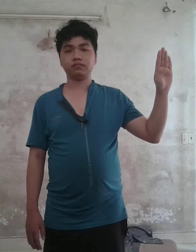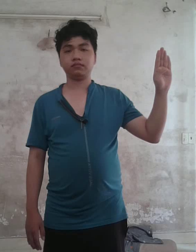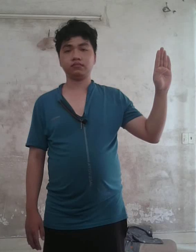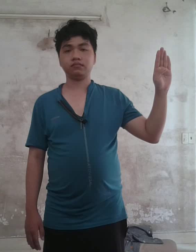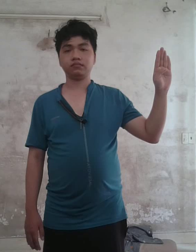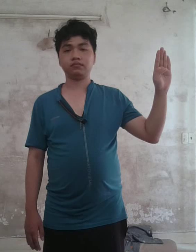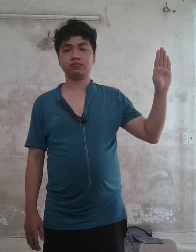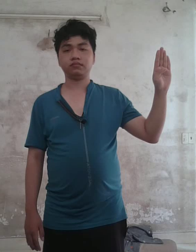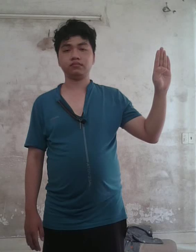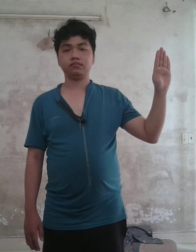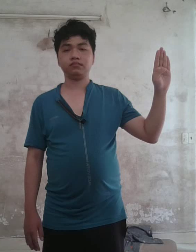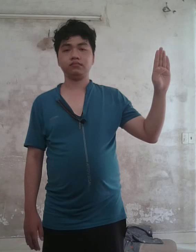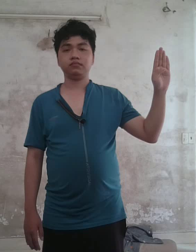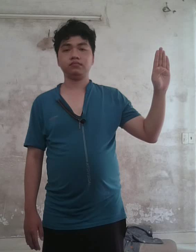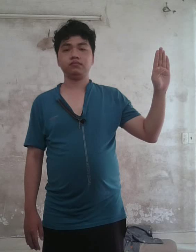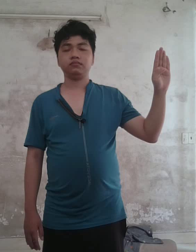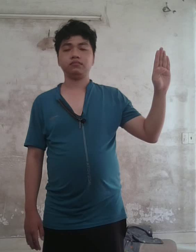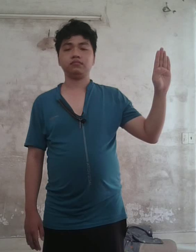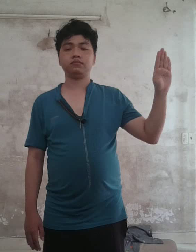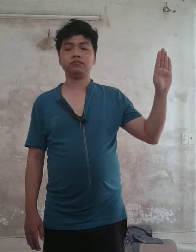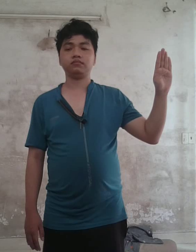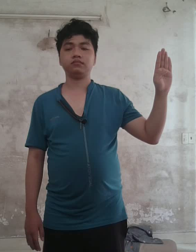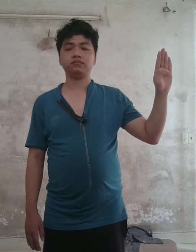b